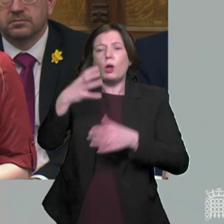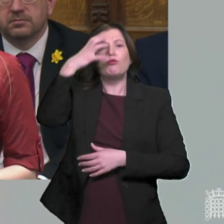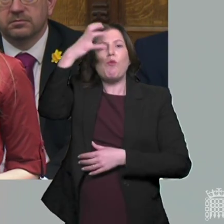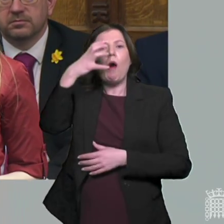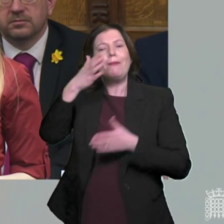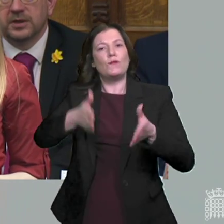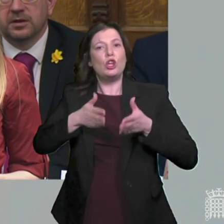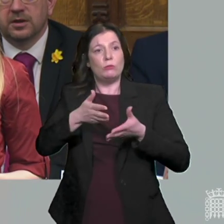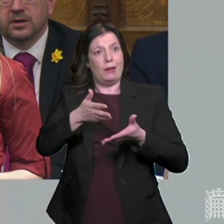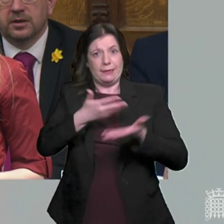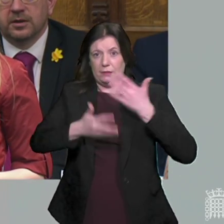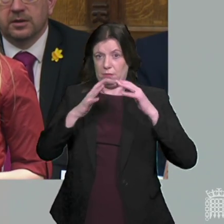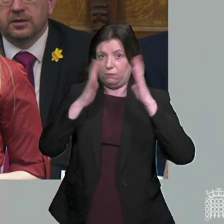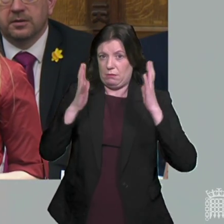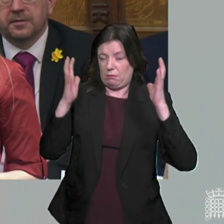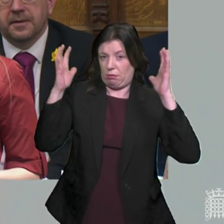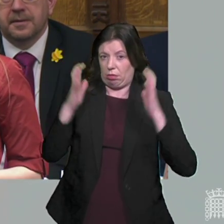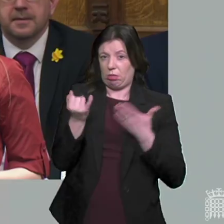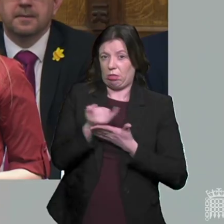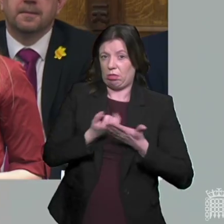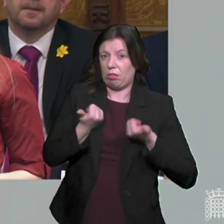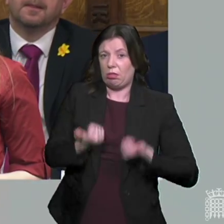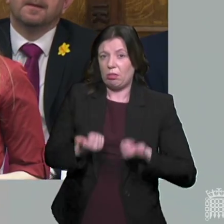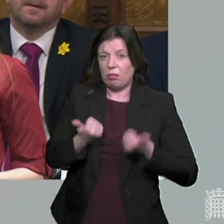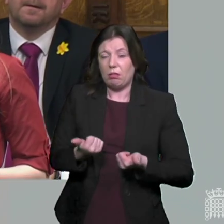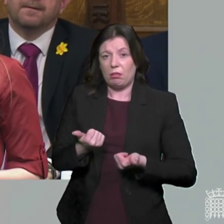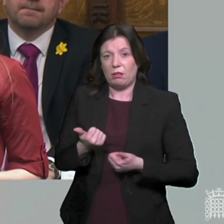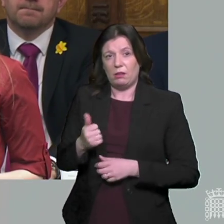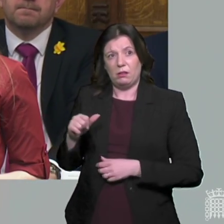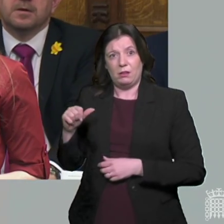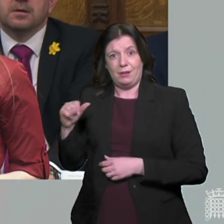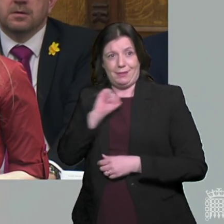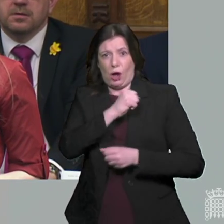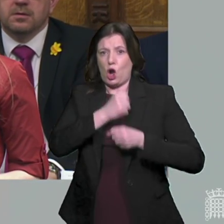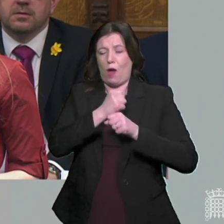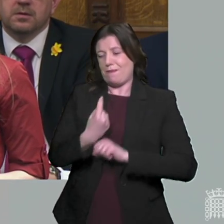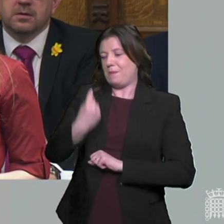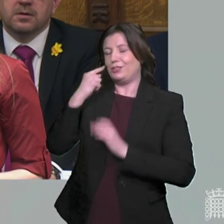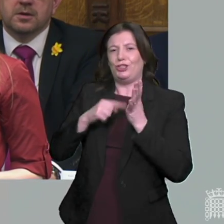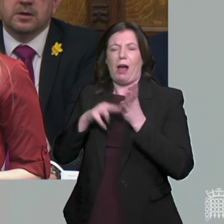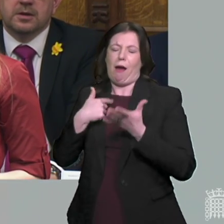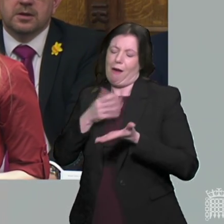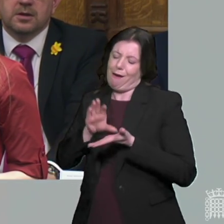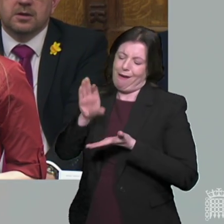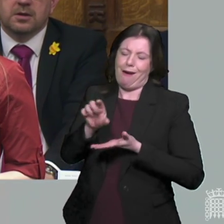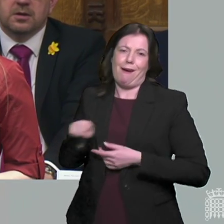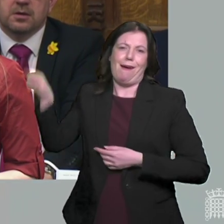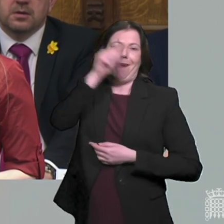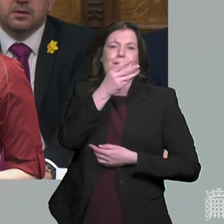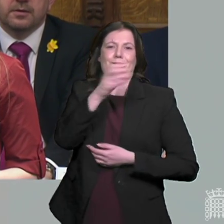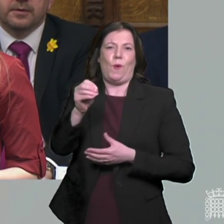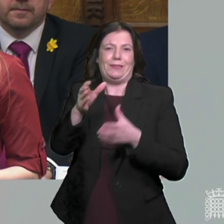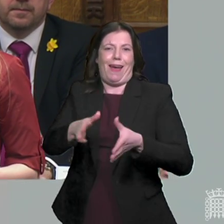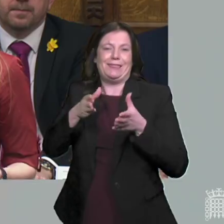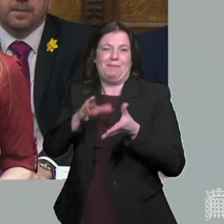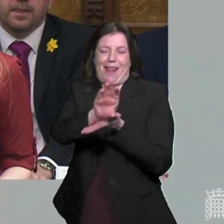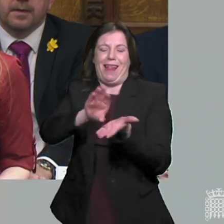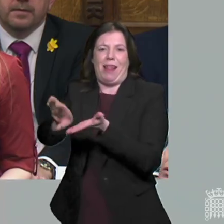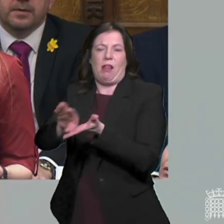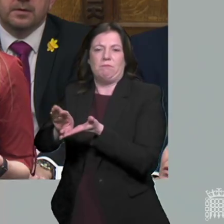Hospital bosses were promised capital funding as one of the so-called 40 new hospitals back in January, but it is March and they have not seen a penny.